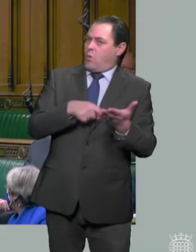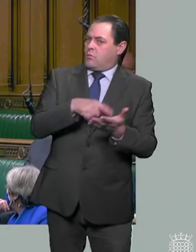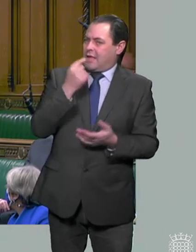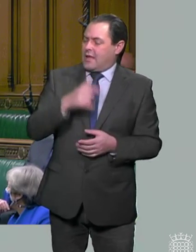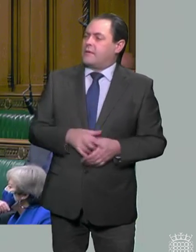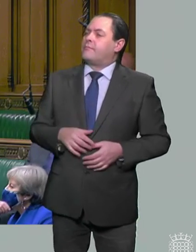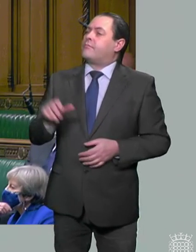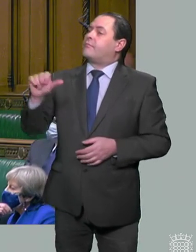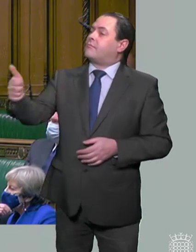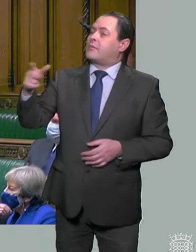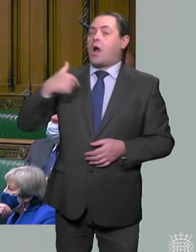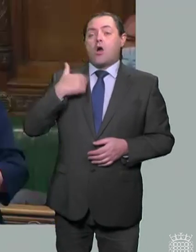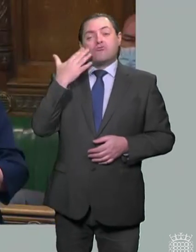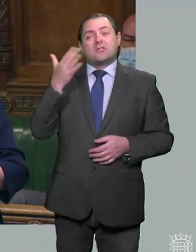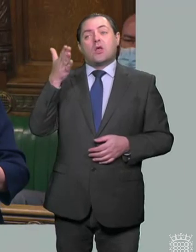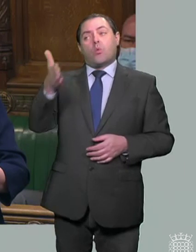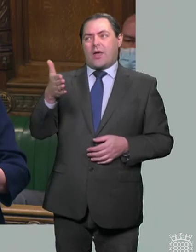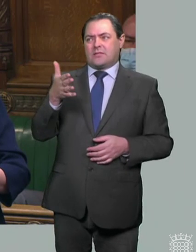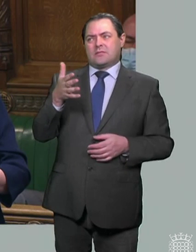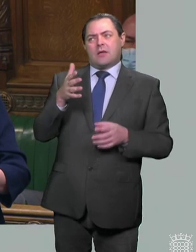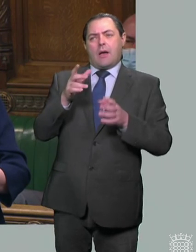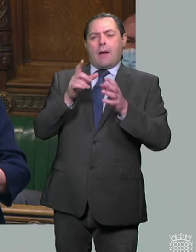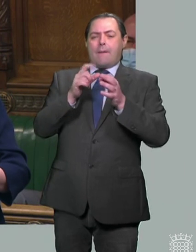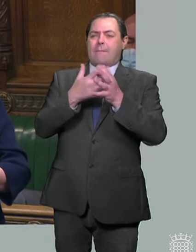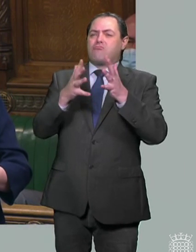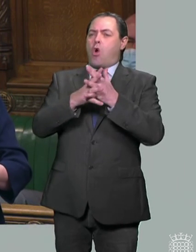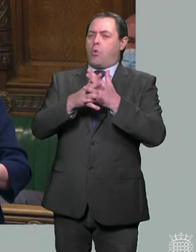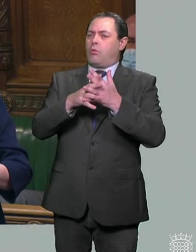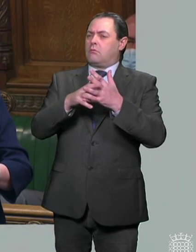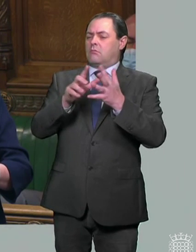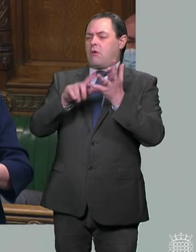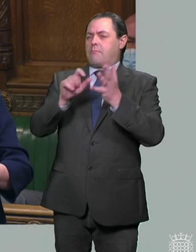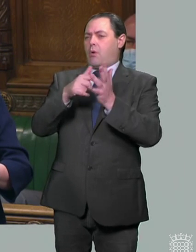I recently visited Humphrey Perkins School in beautiful Barrow upon Soar.